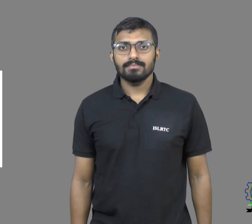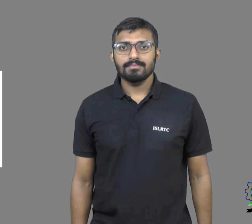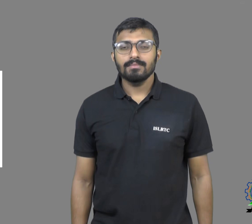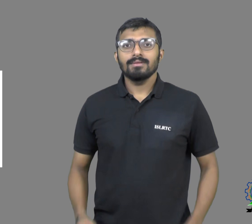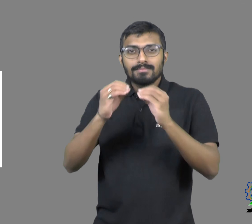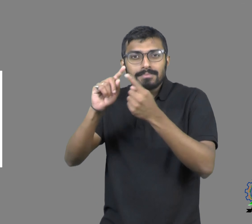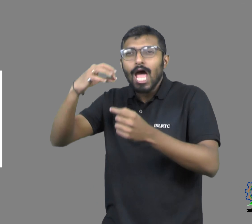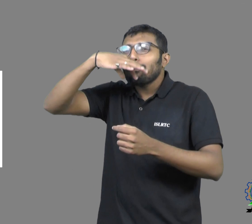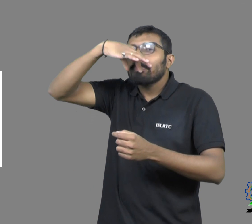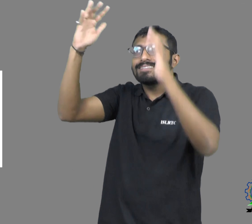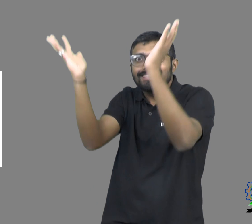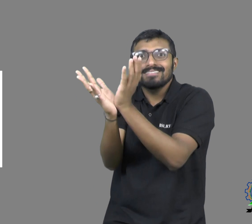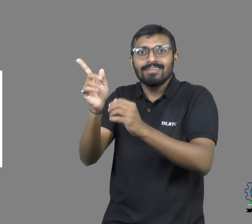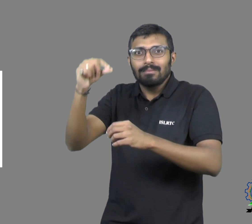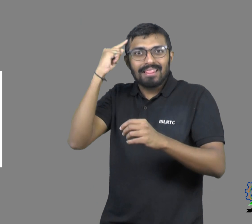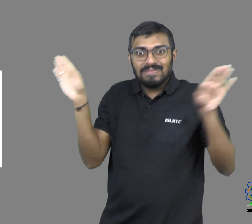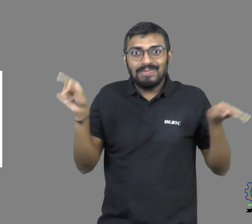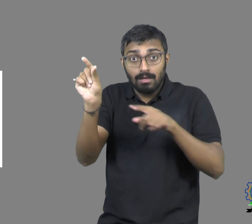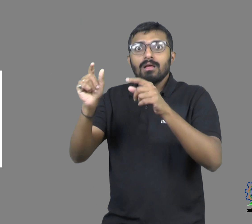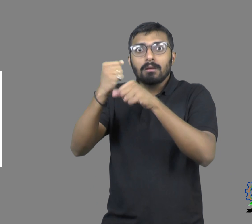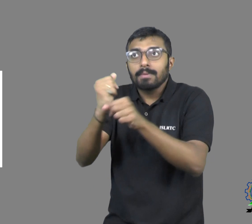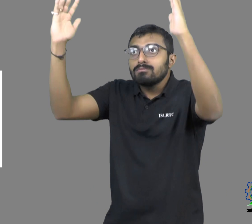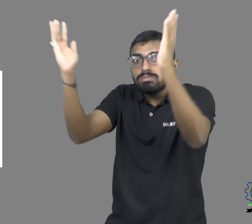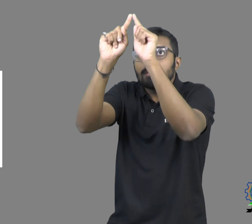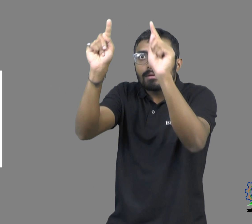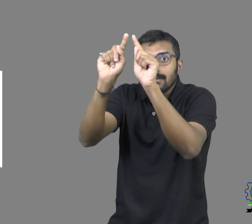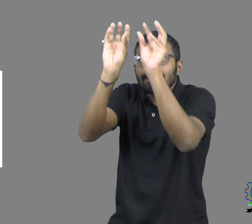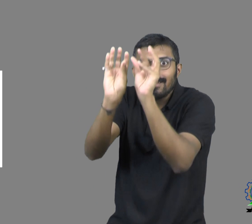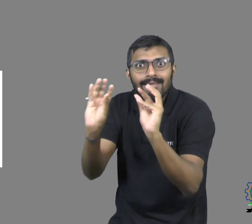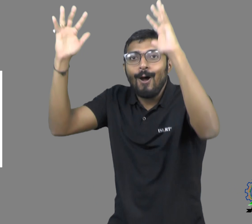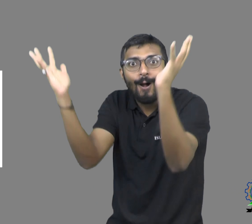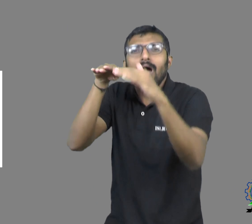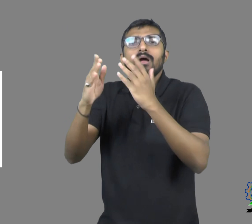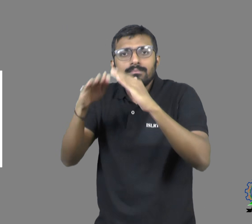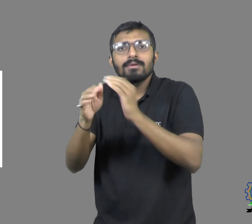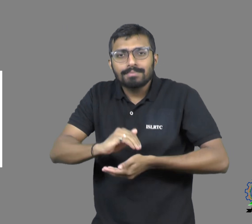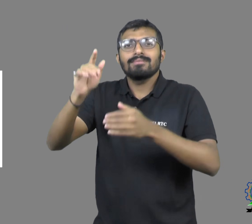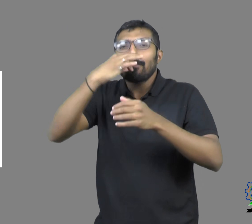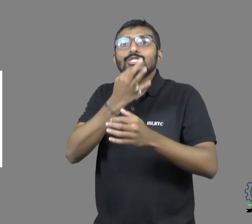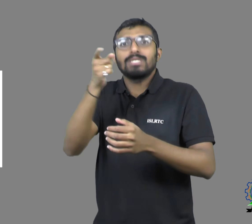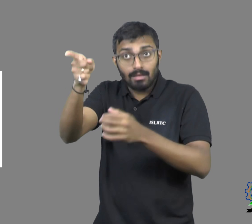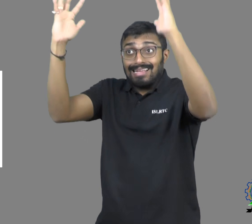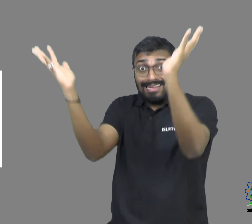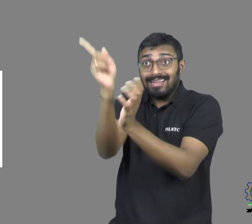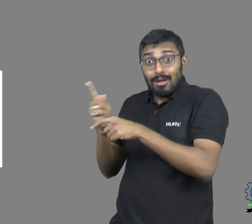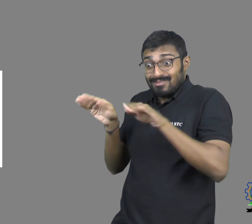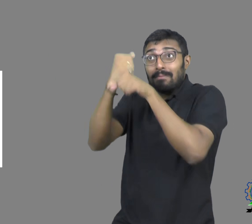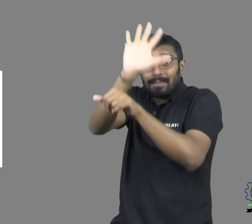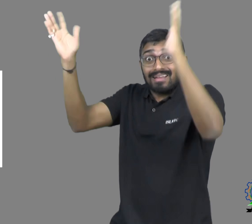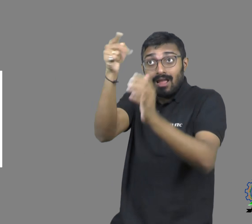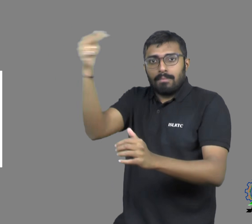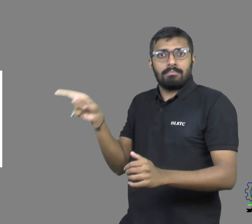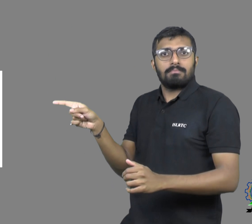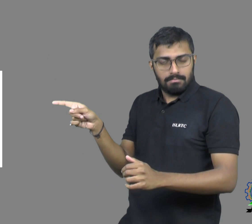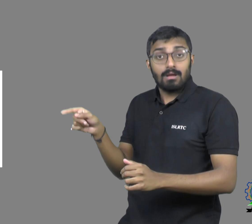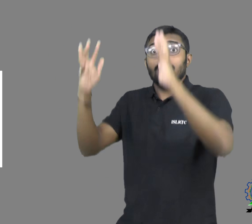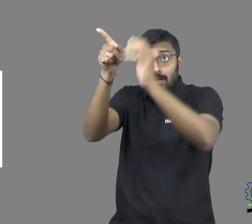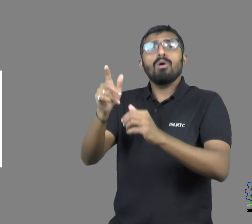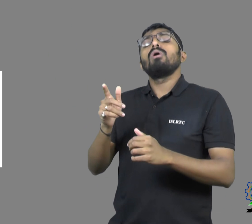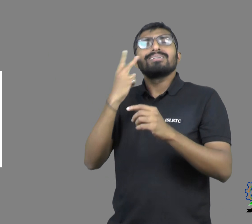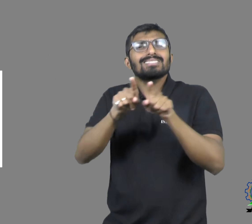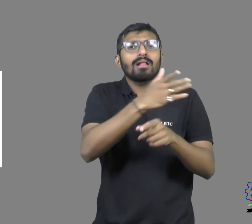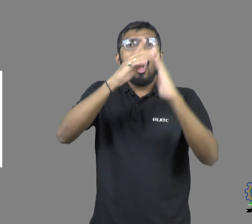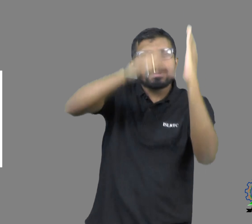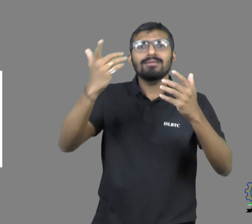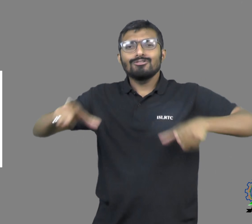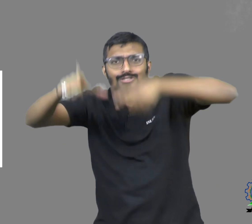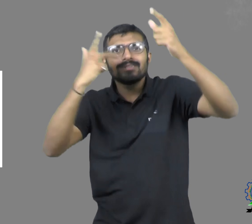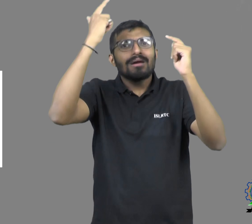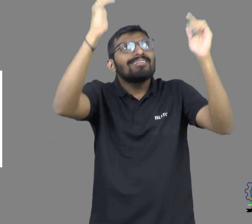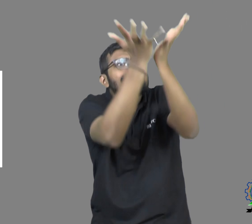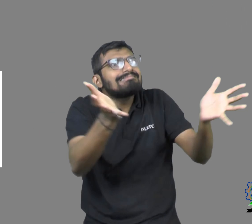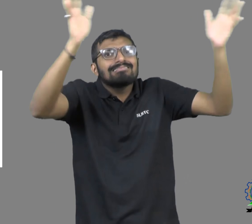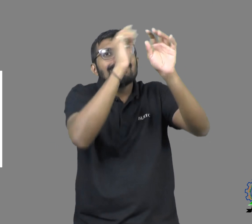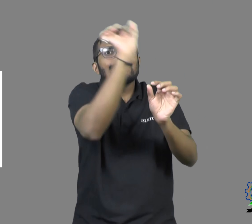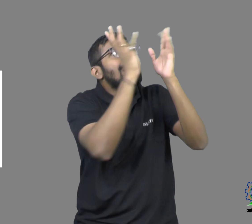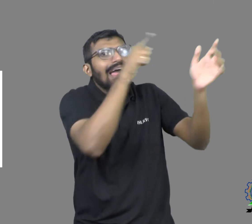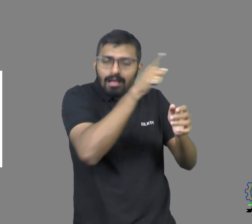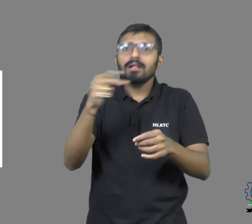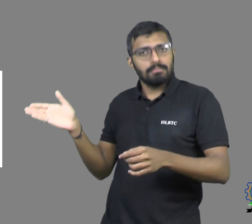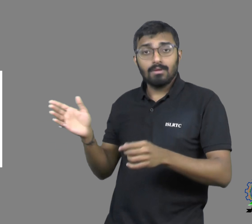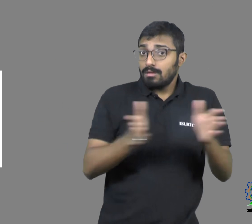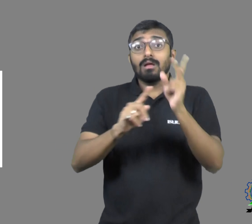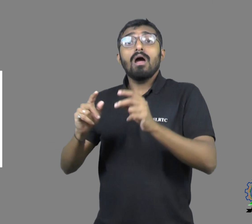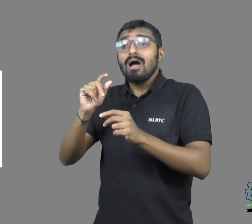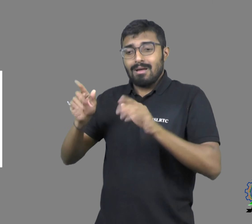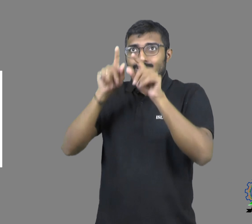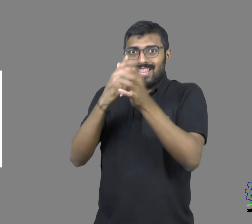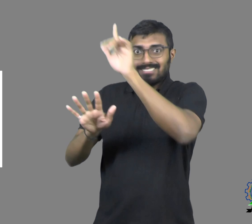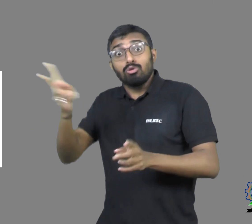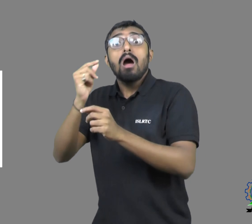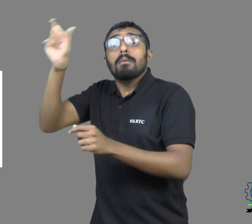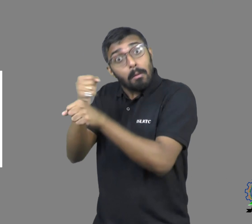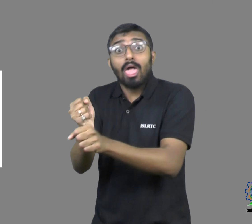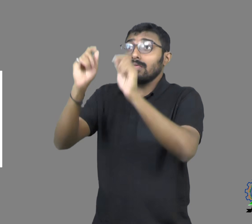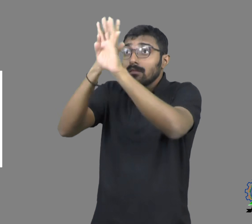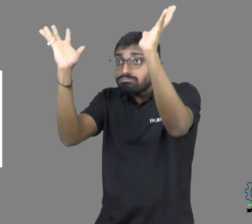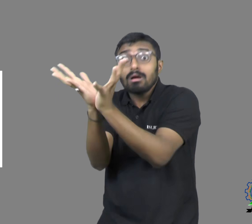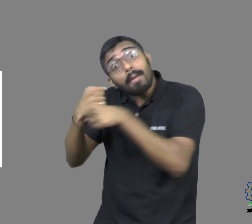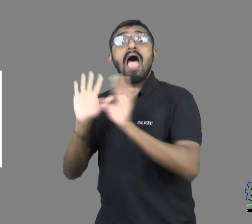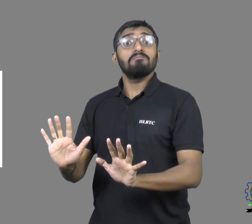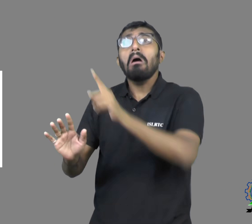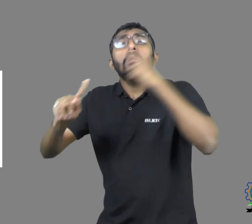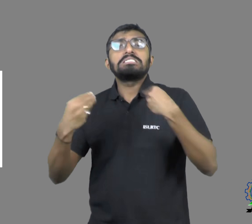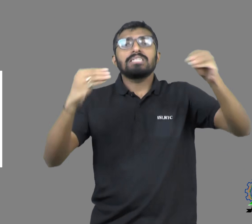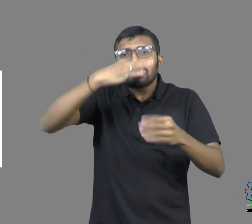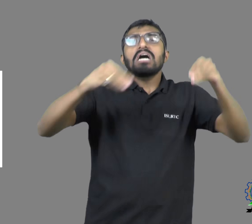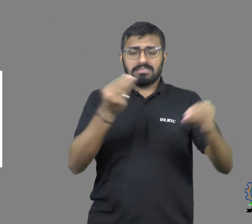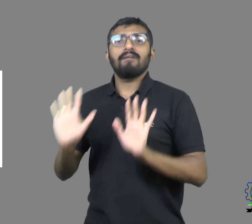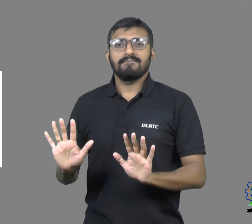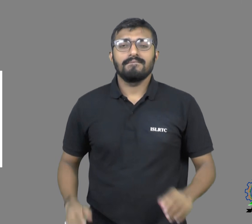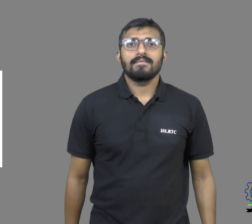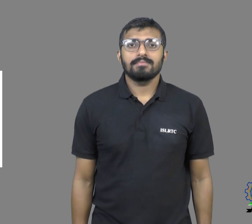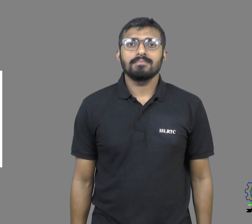Beehive